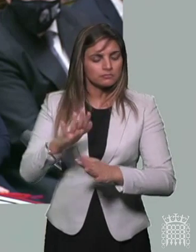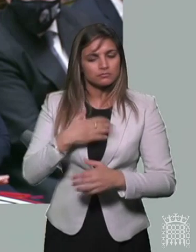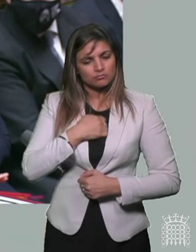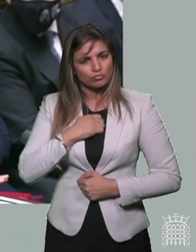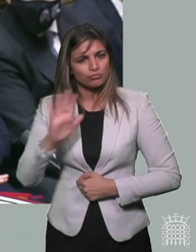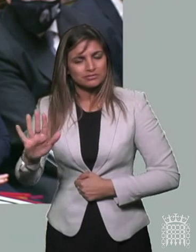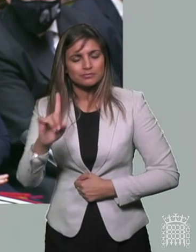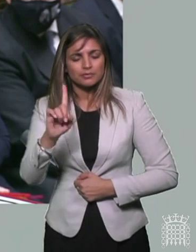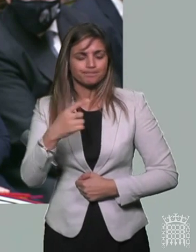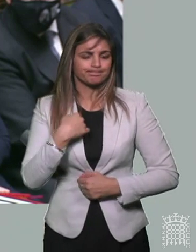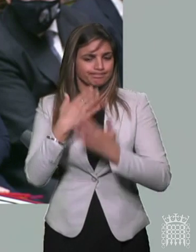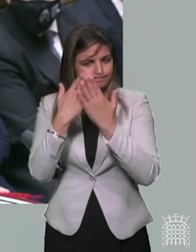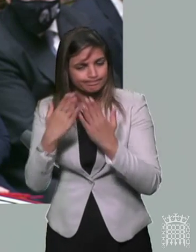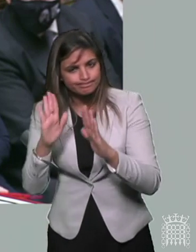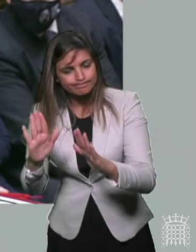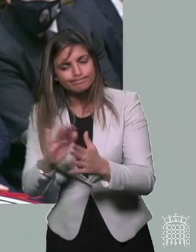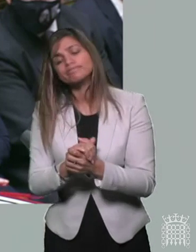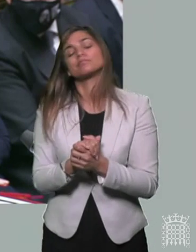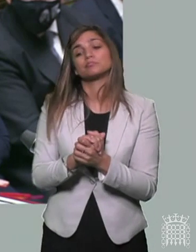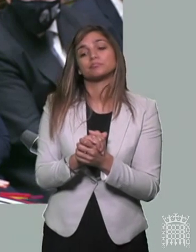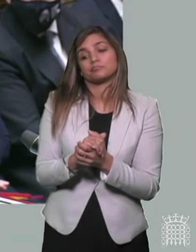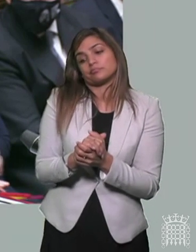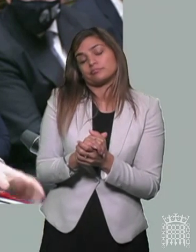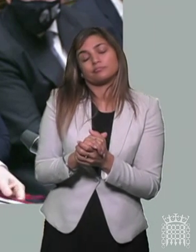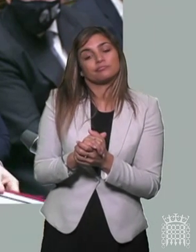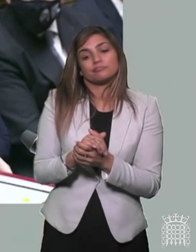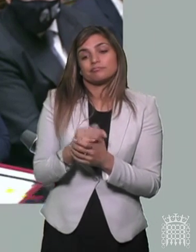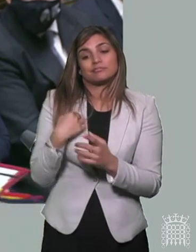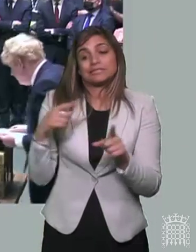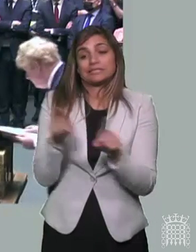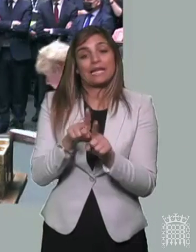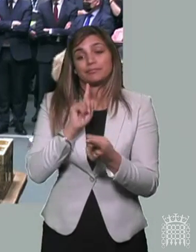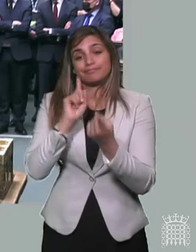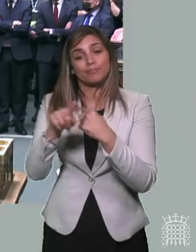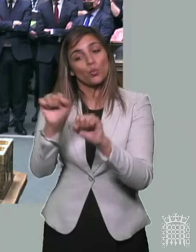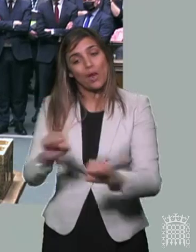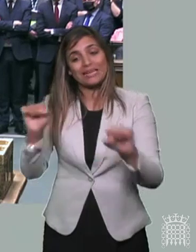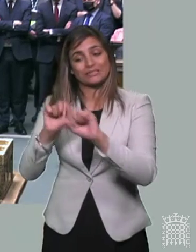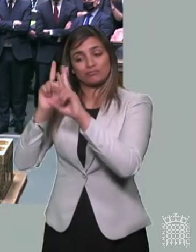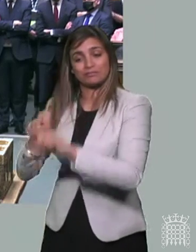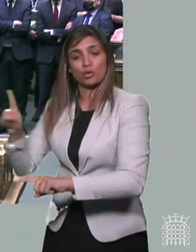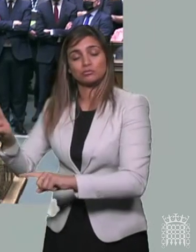With the greatest respect to him, I think that he should wait until the inquiry has concluded.